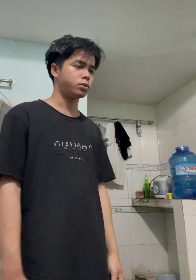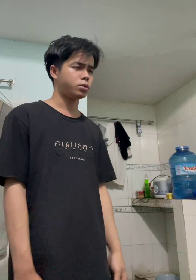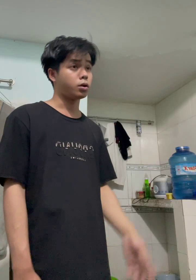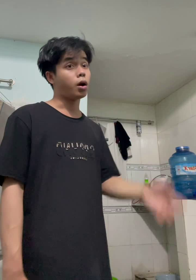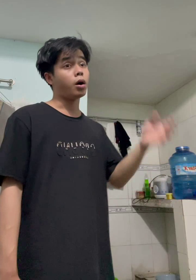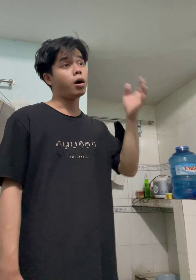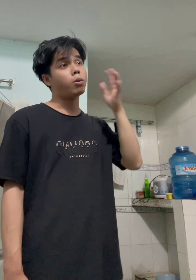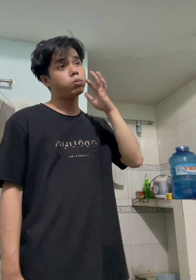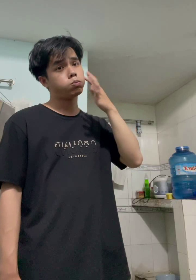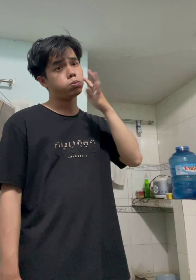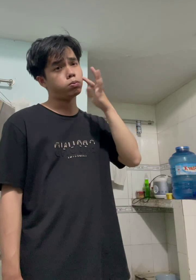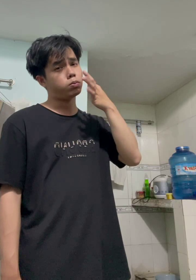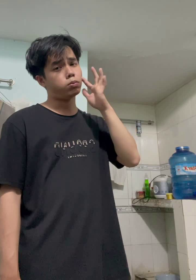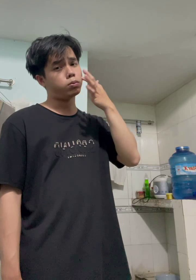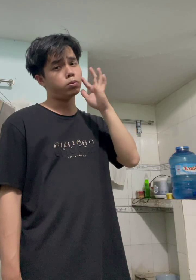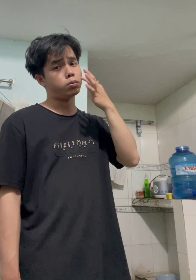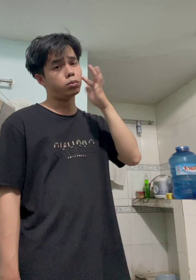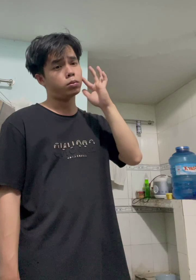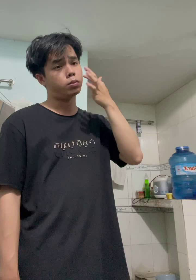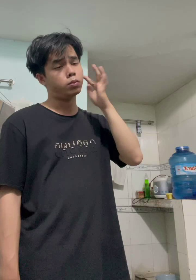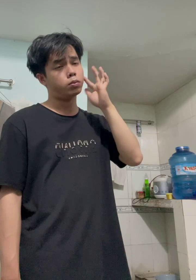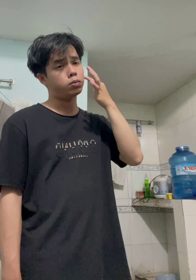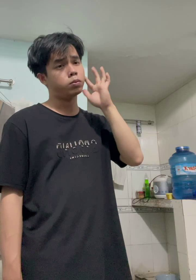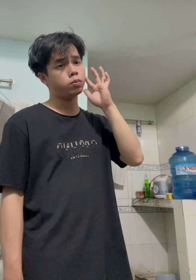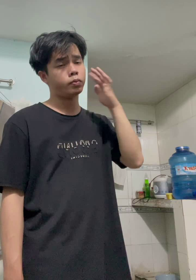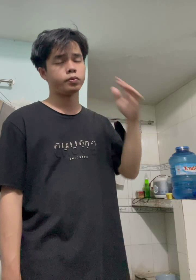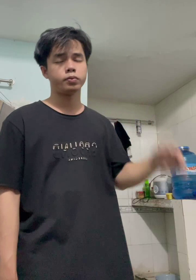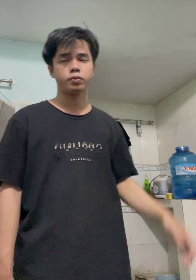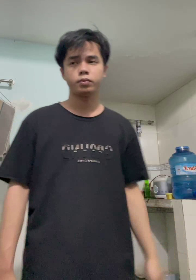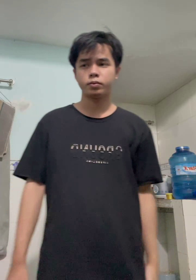kinh tom